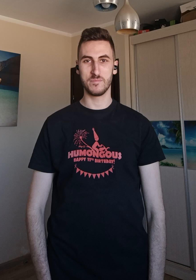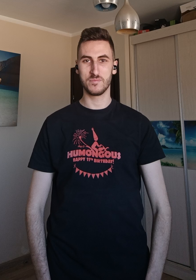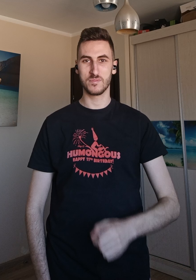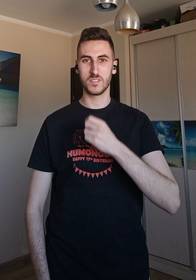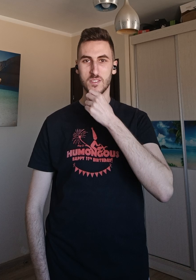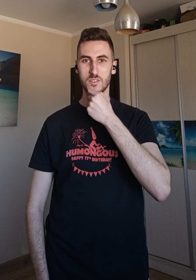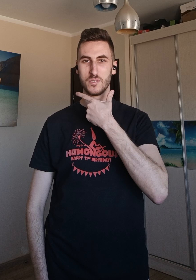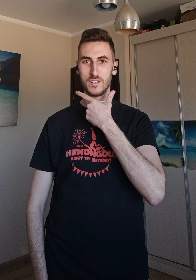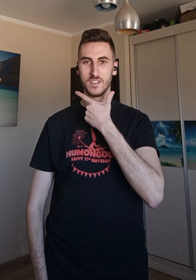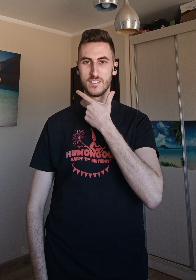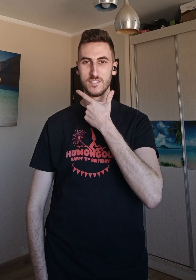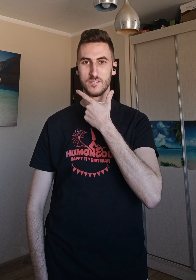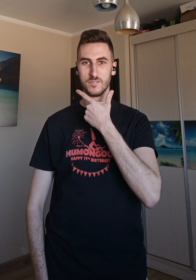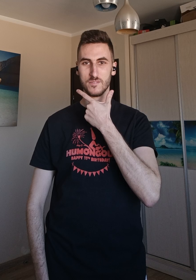תרופה